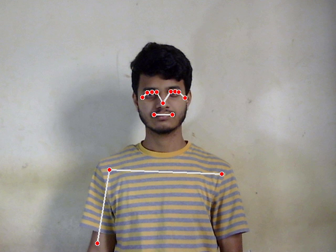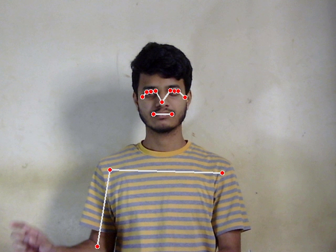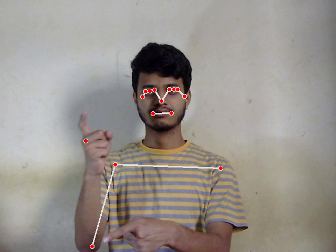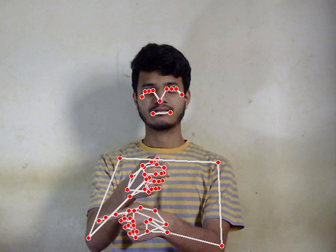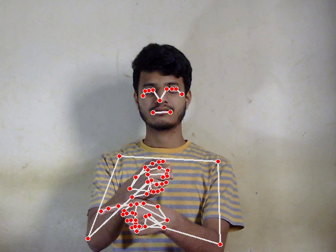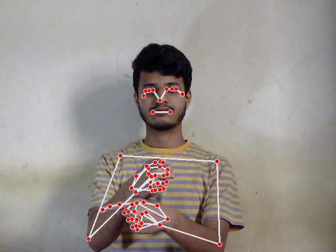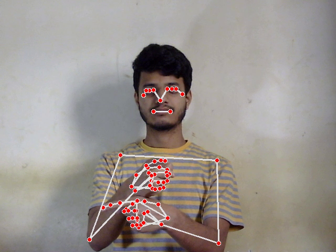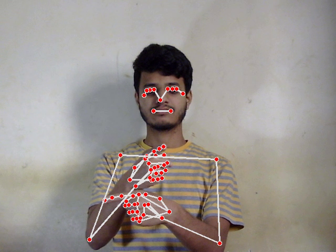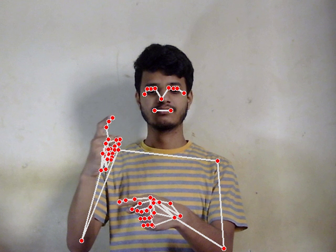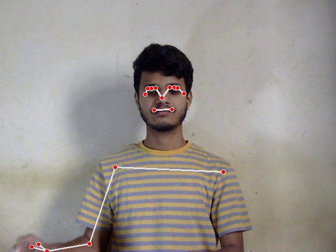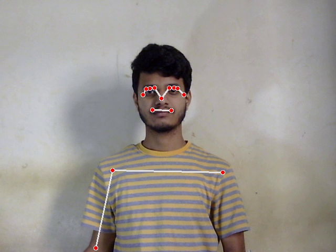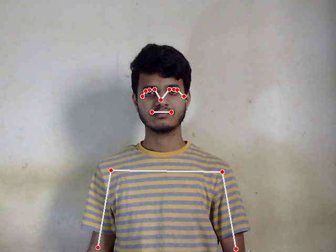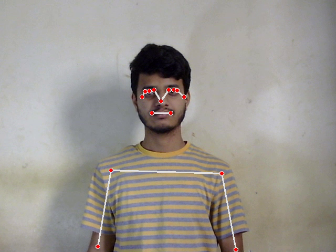right